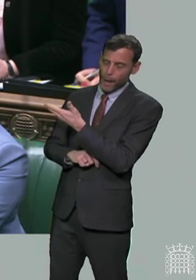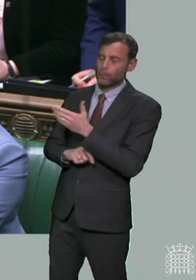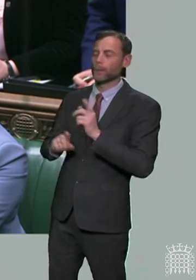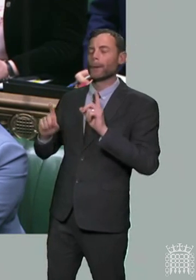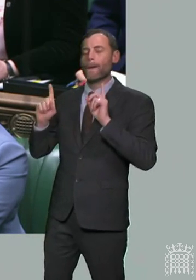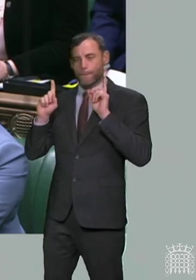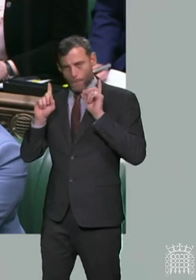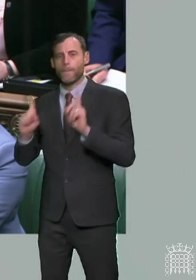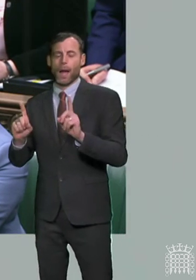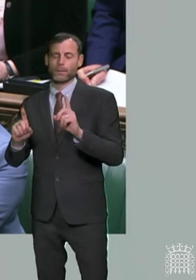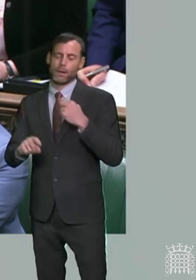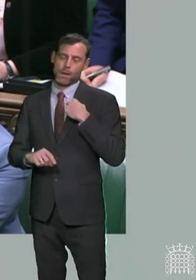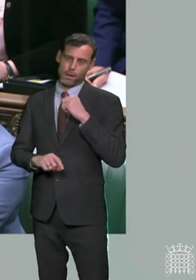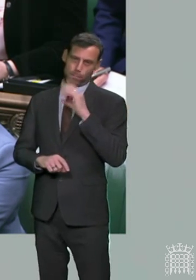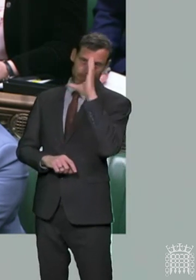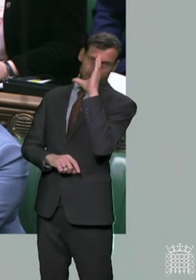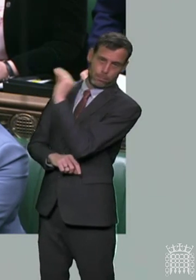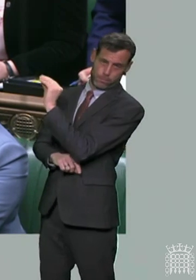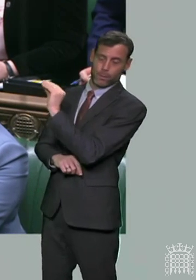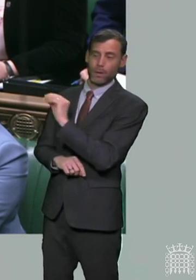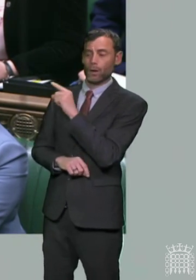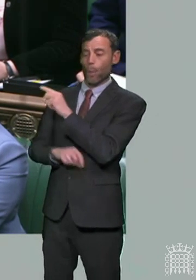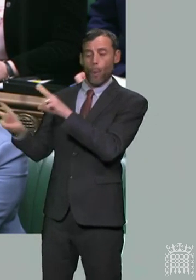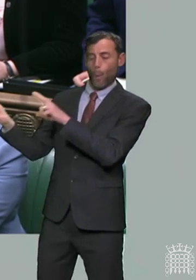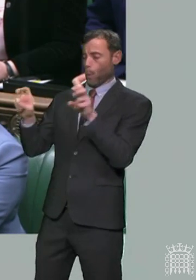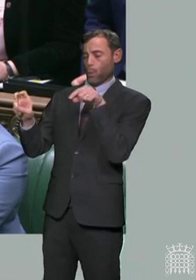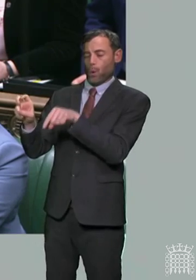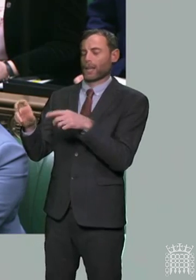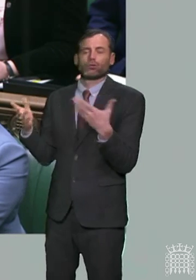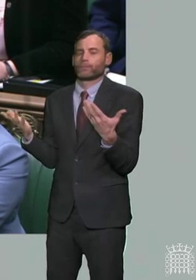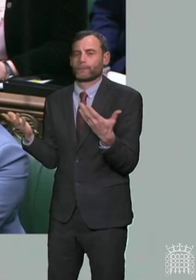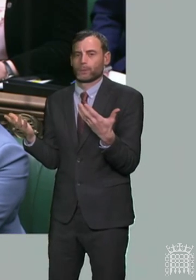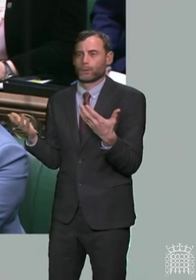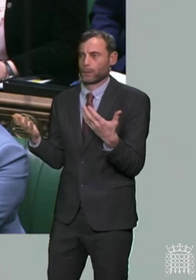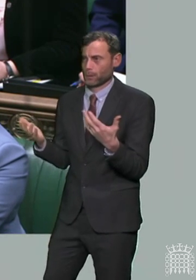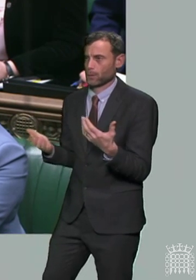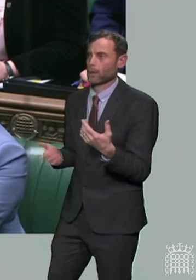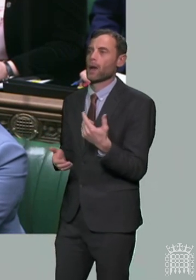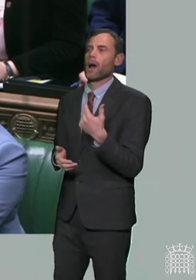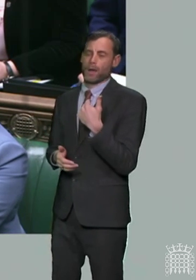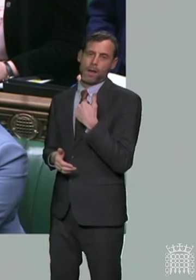I do not know what quotation he is alluding to.